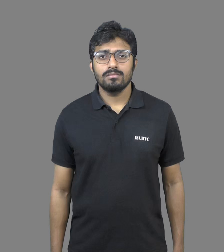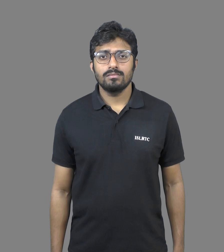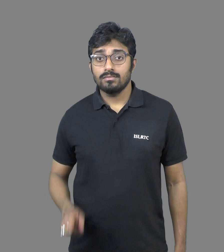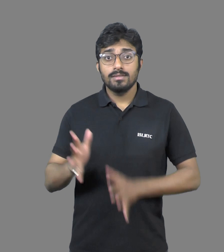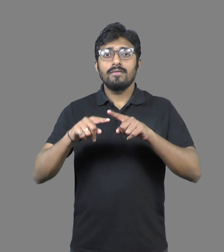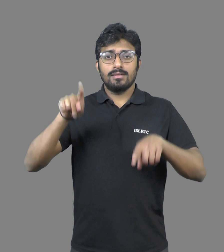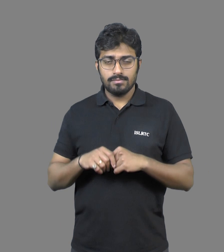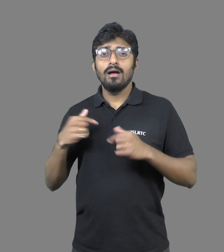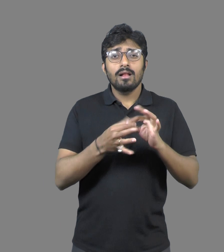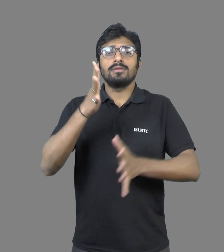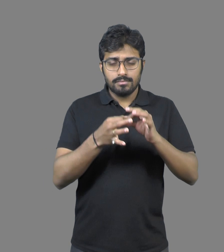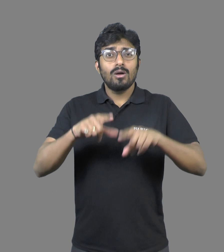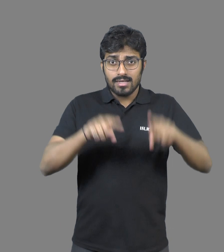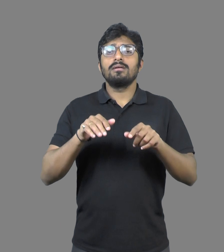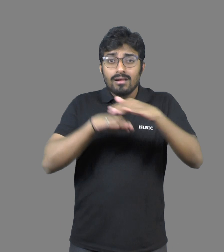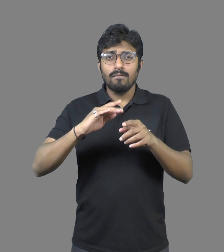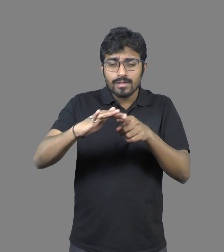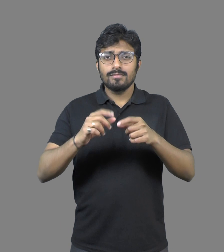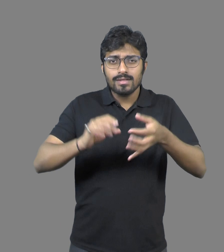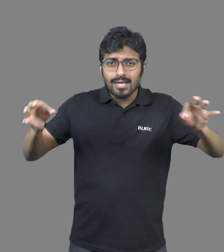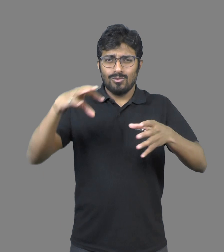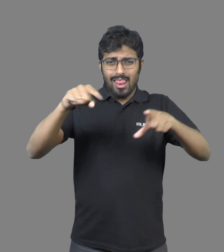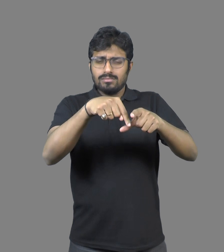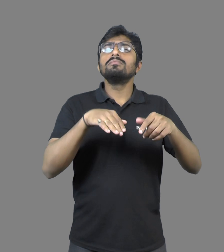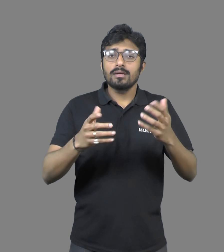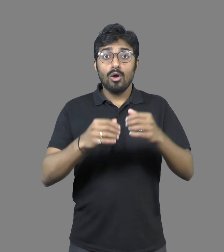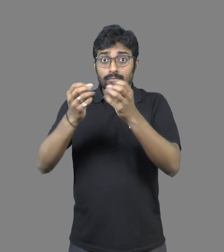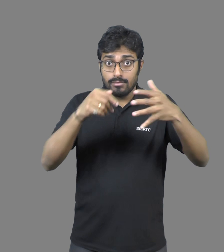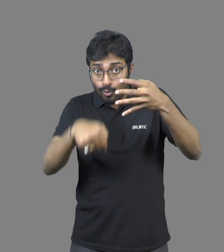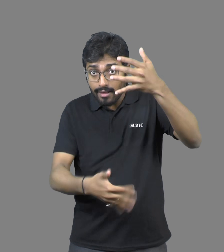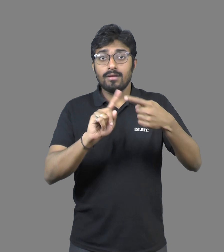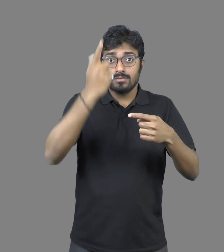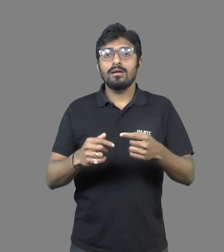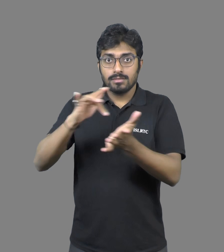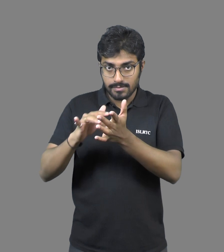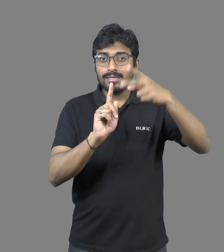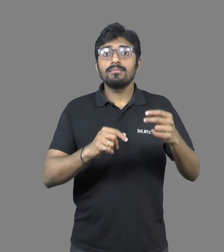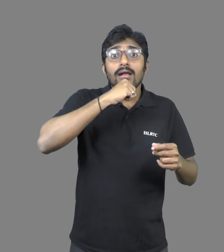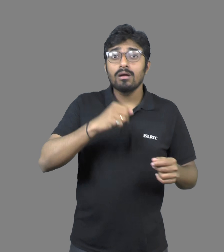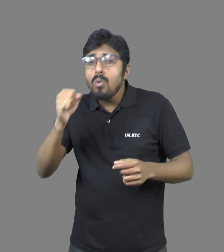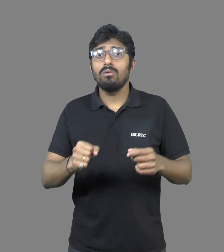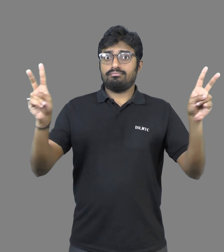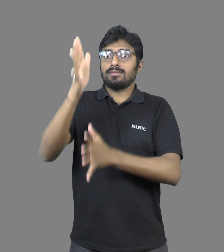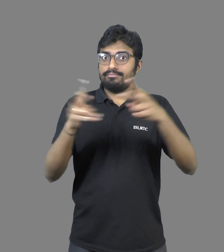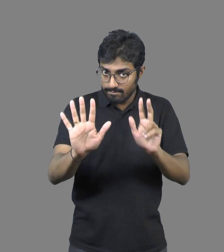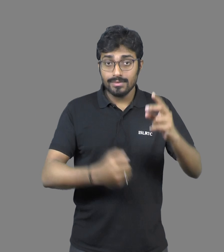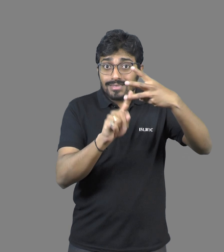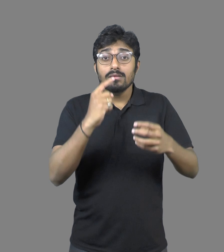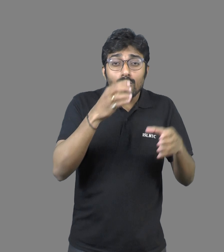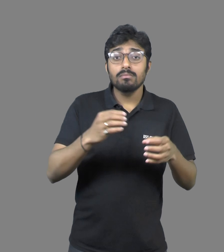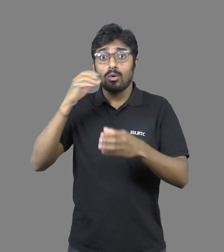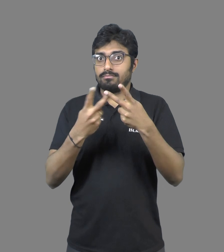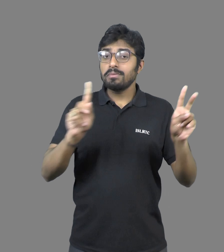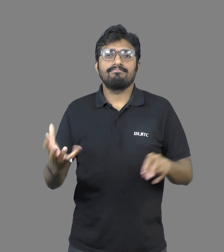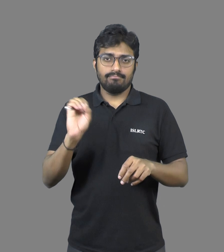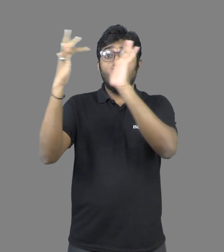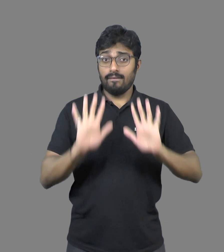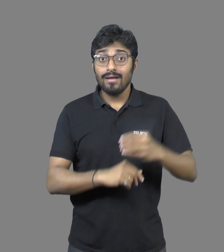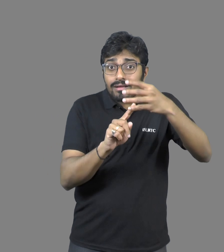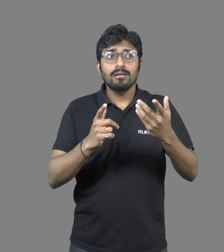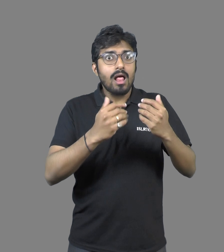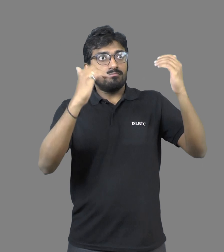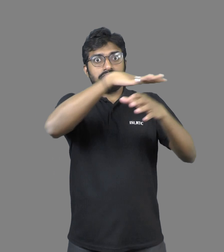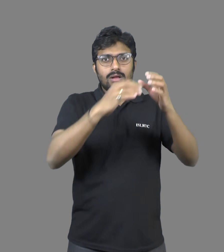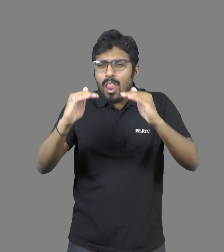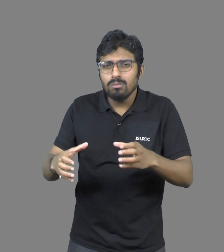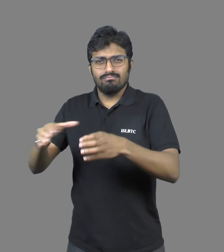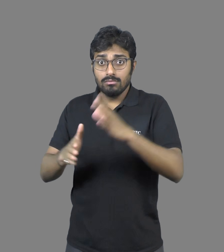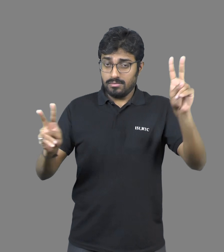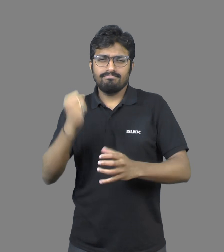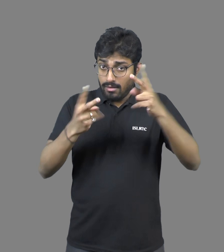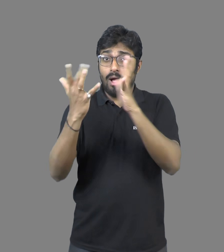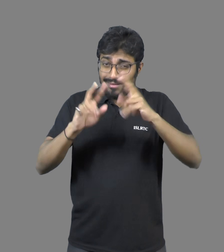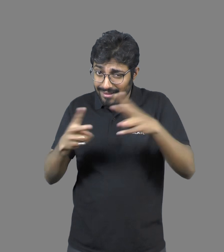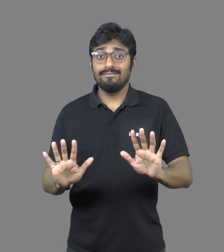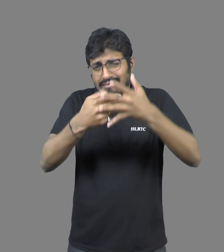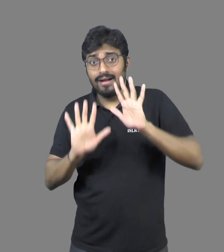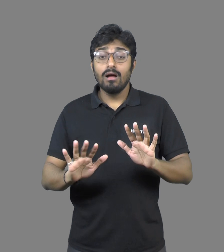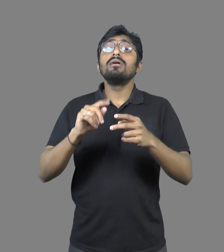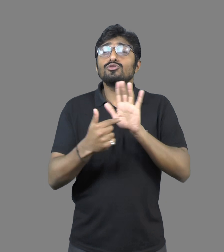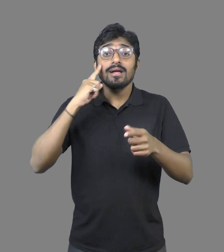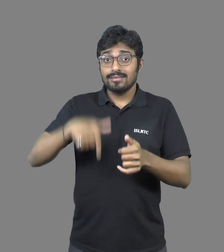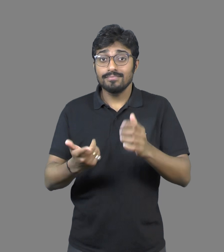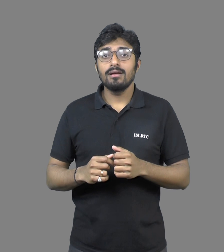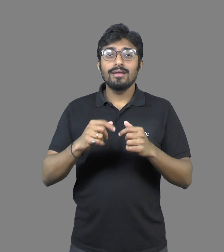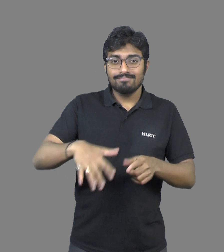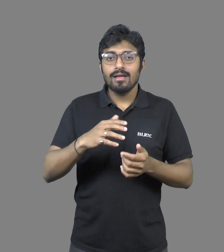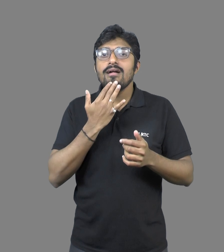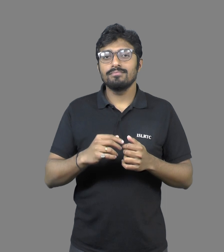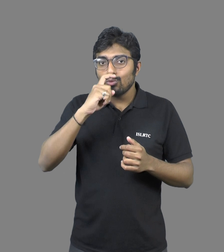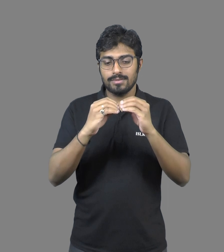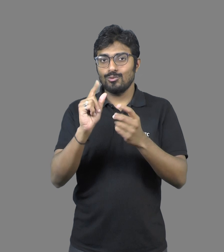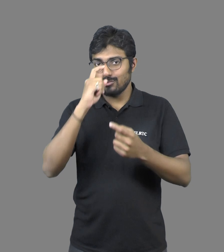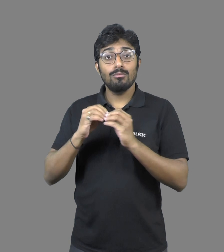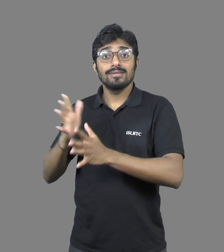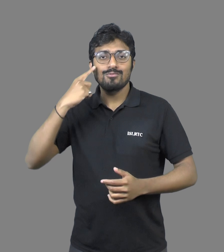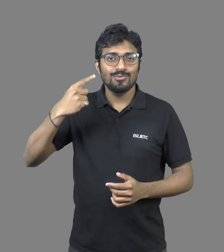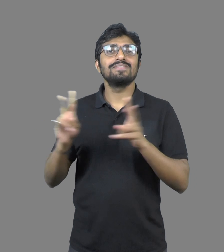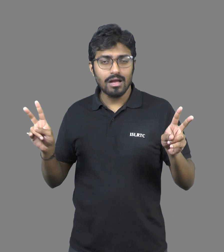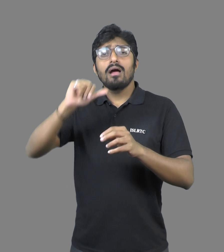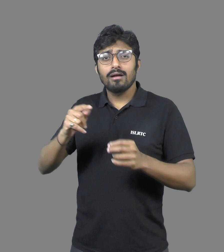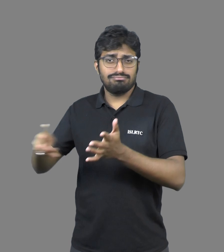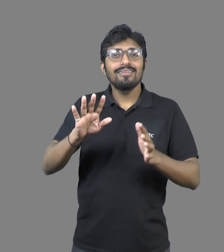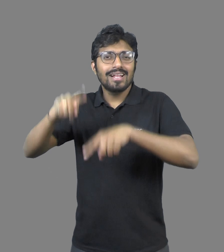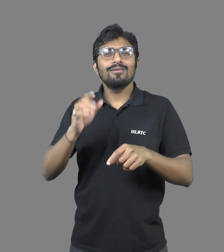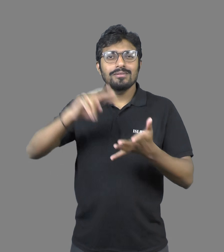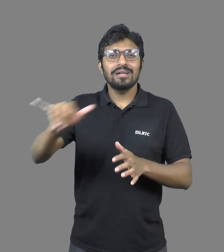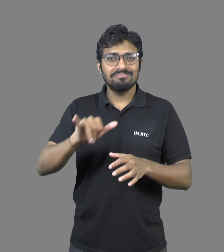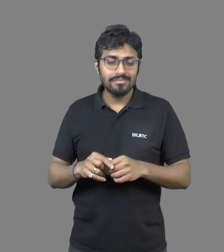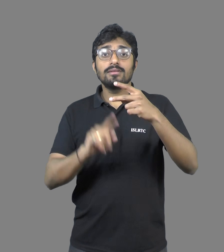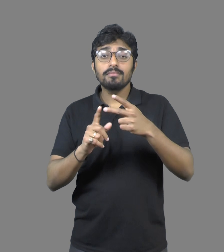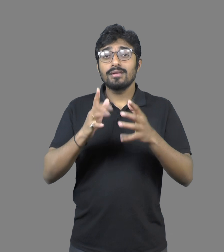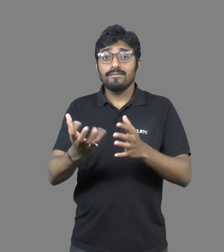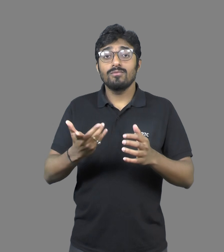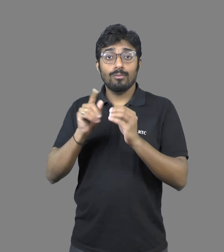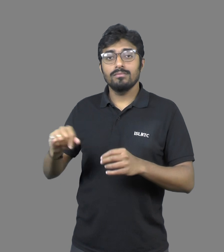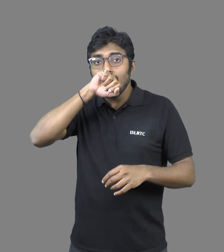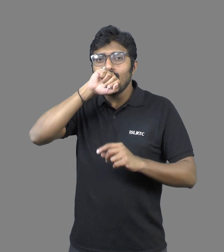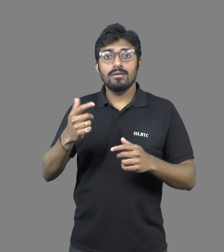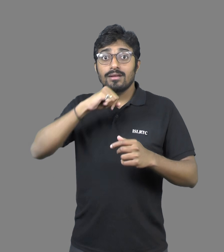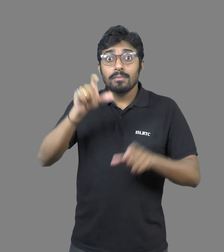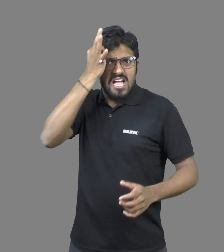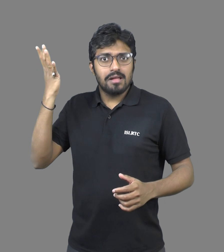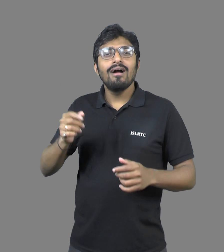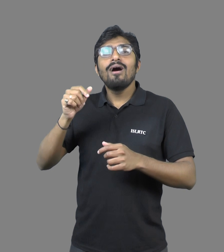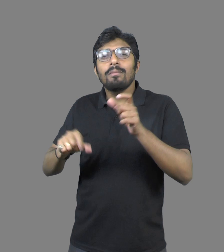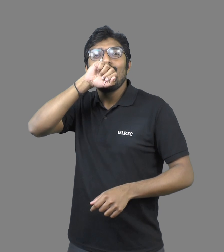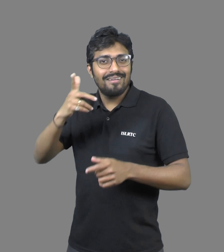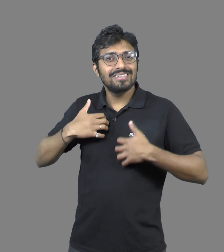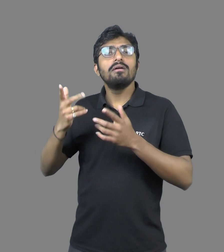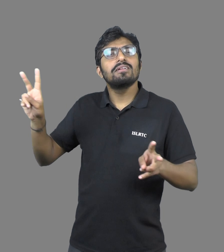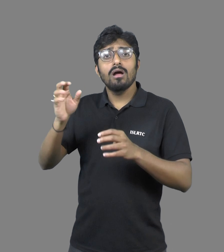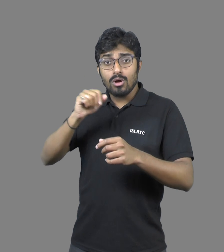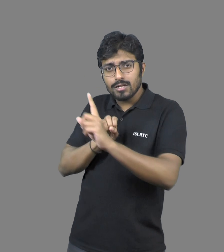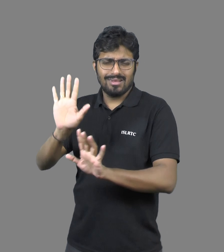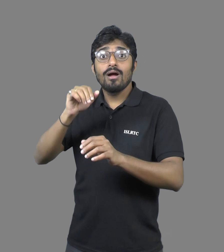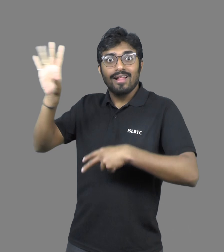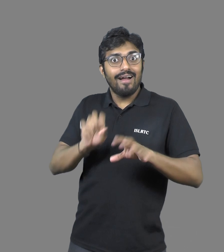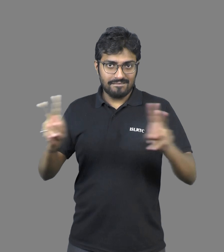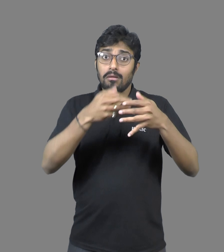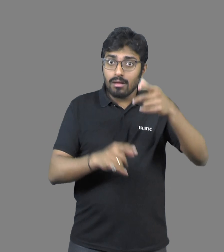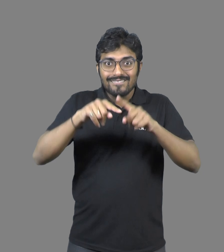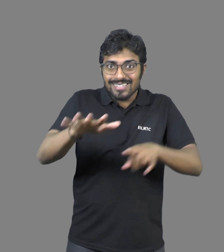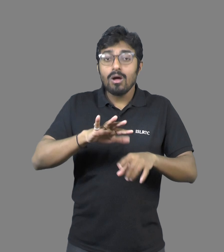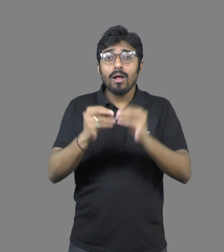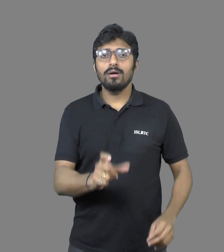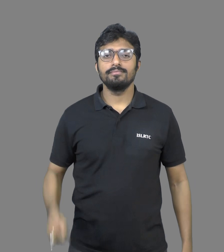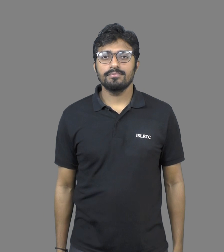Variety Dialect